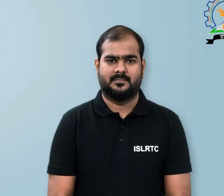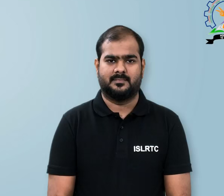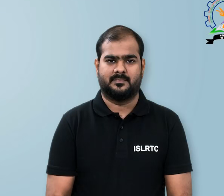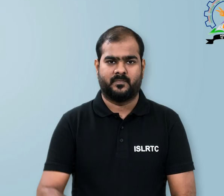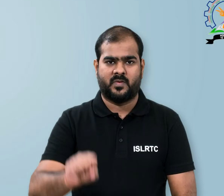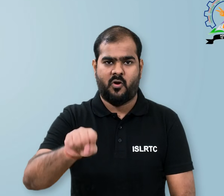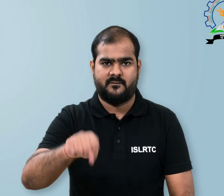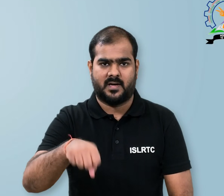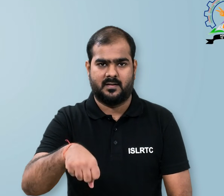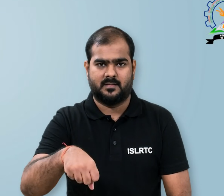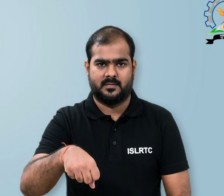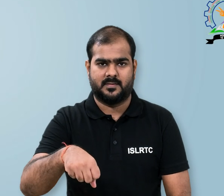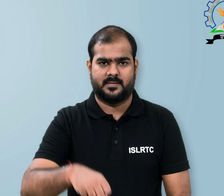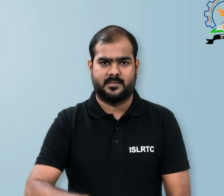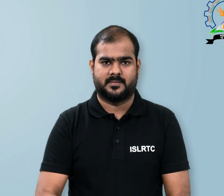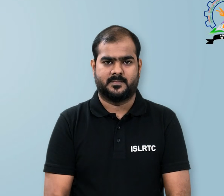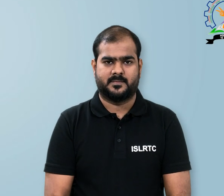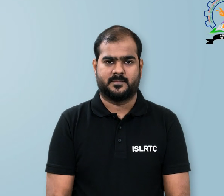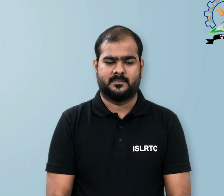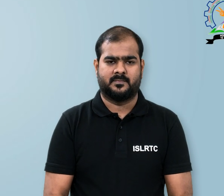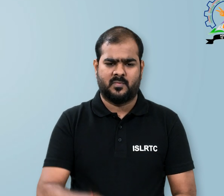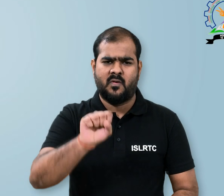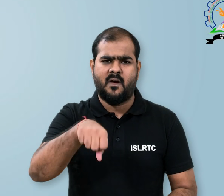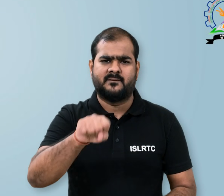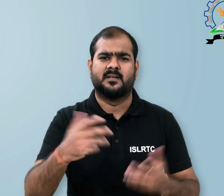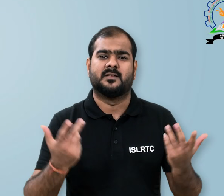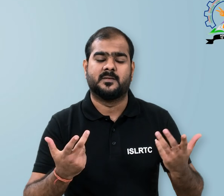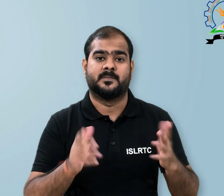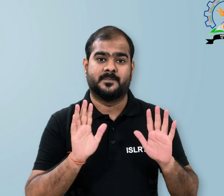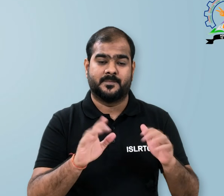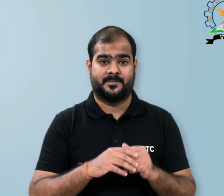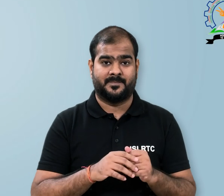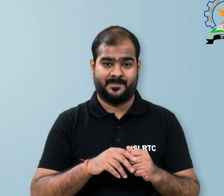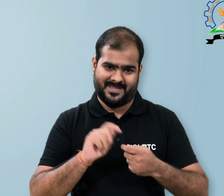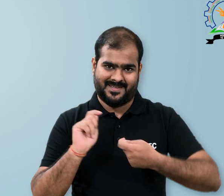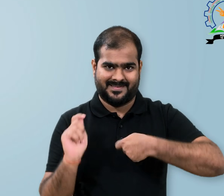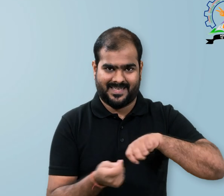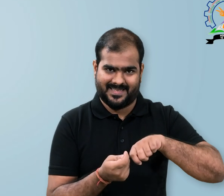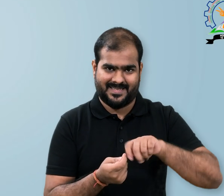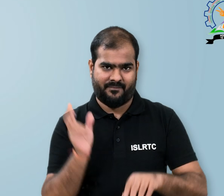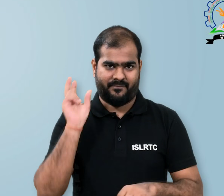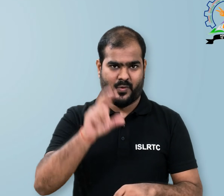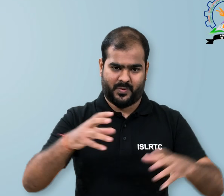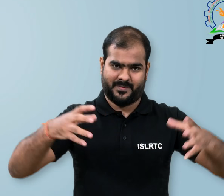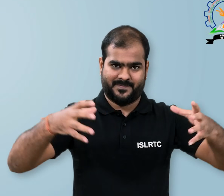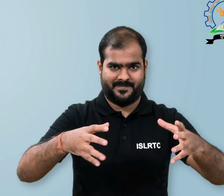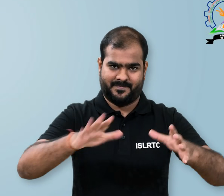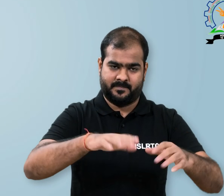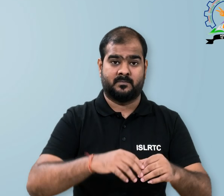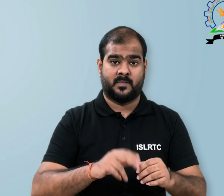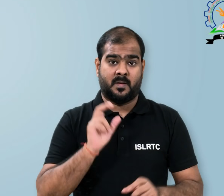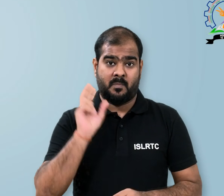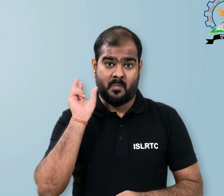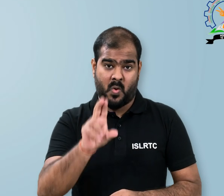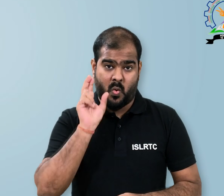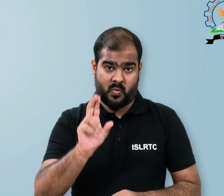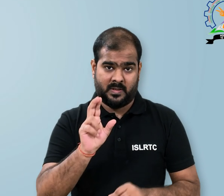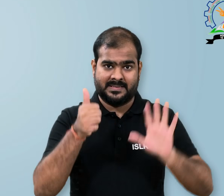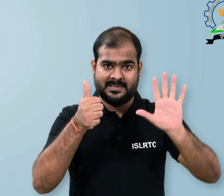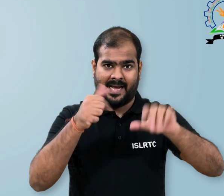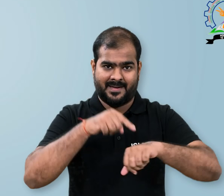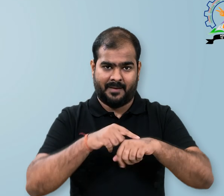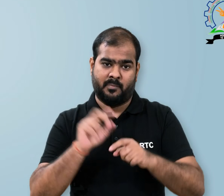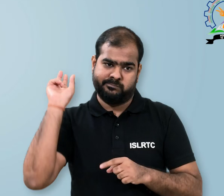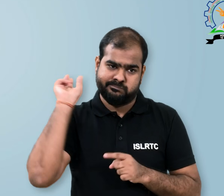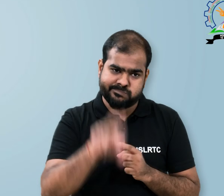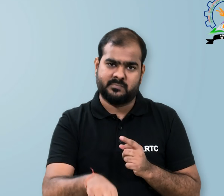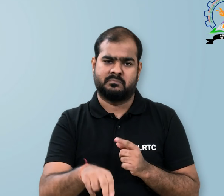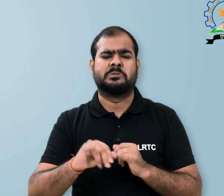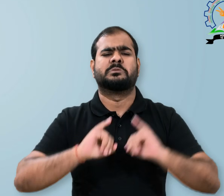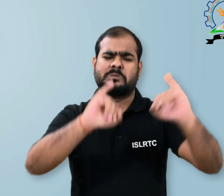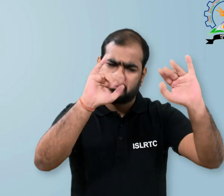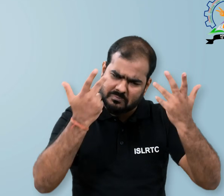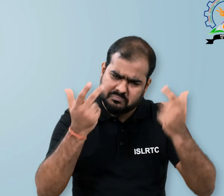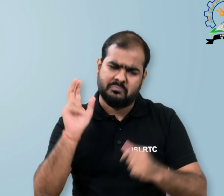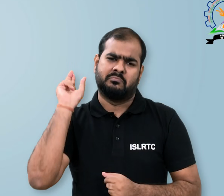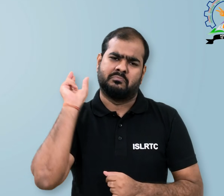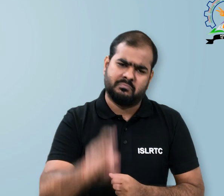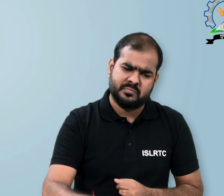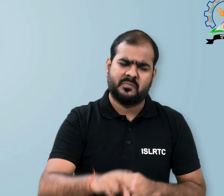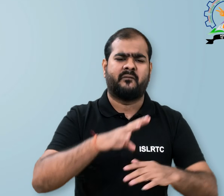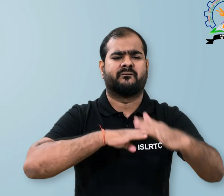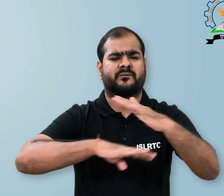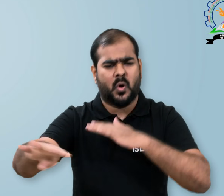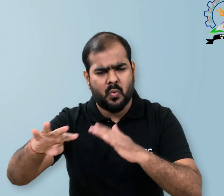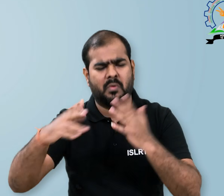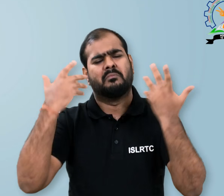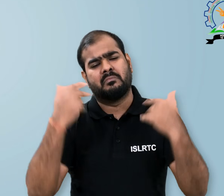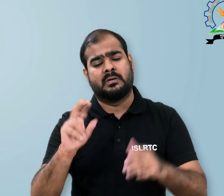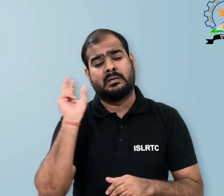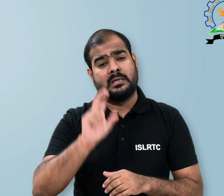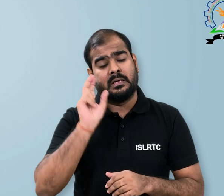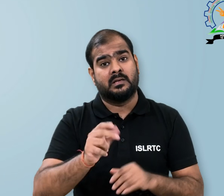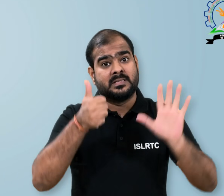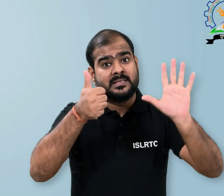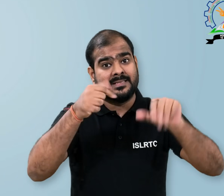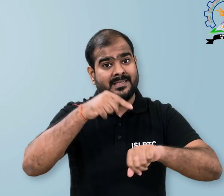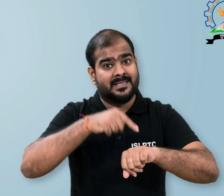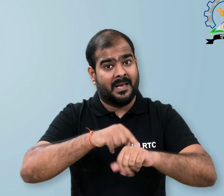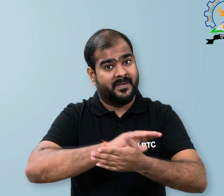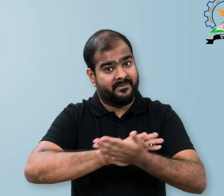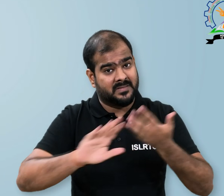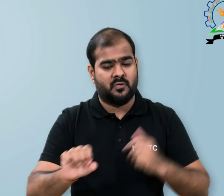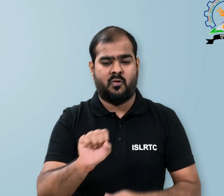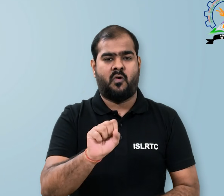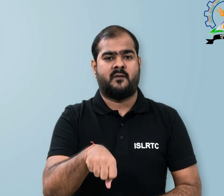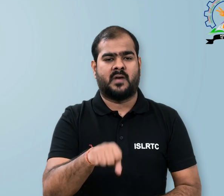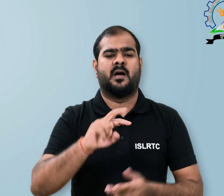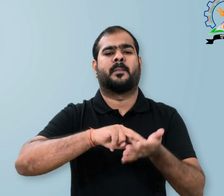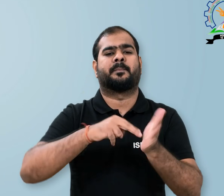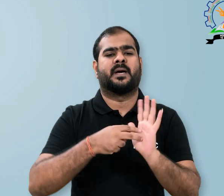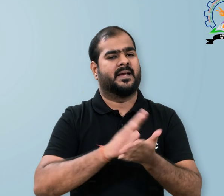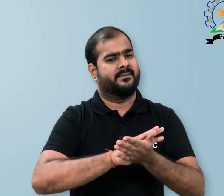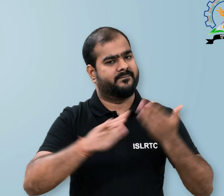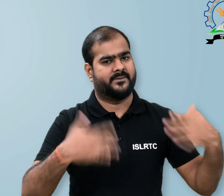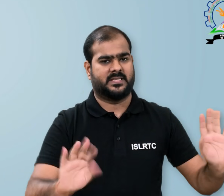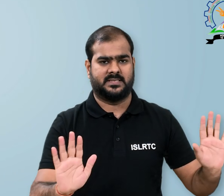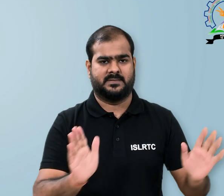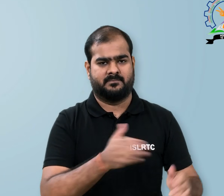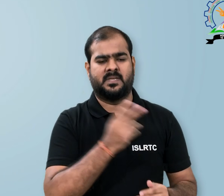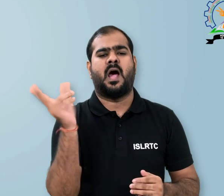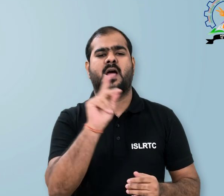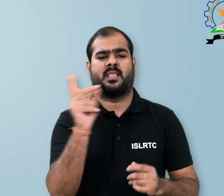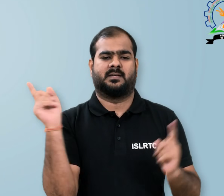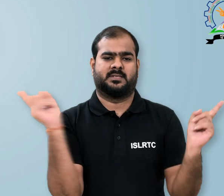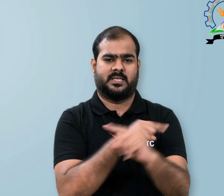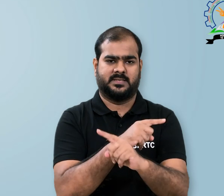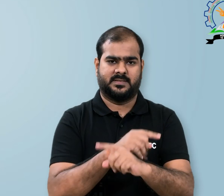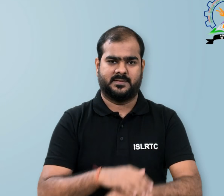Over In cricket, an over consists of six legal deliveries bowled from one end of a cricket pitch to the player batting at the other end, almost always by a single bowler.